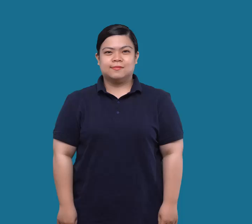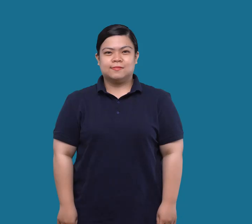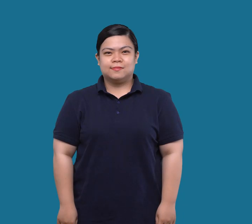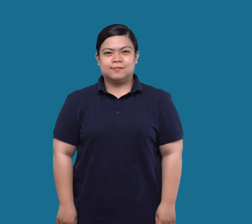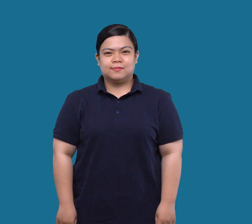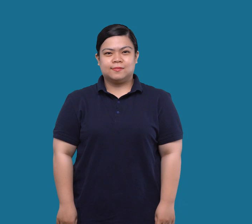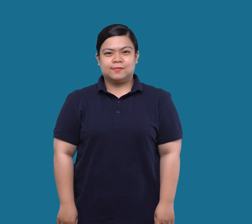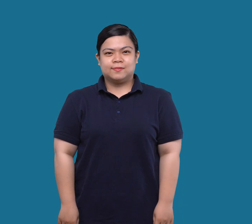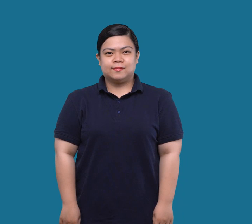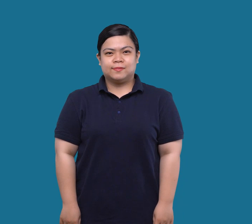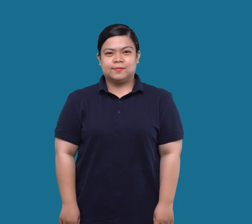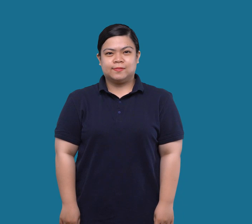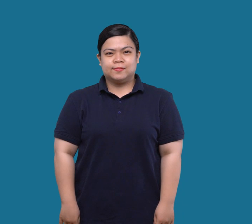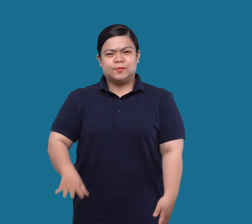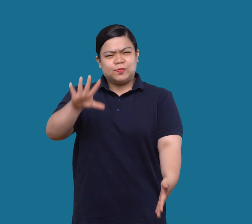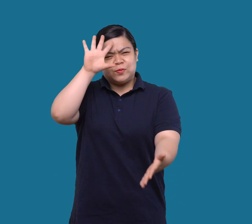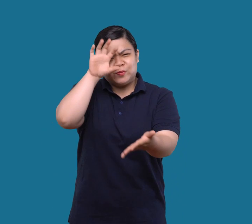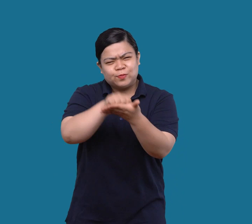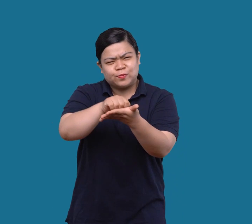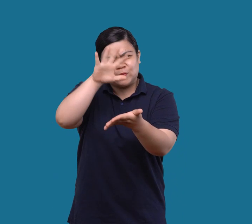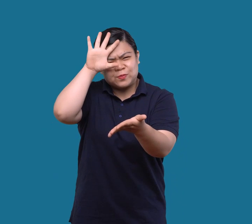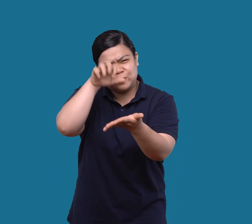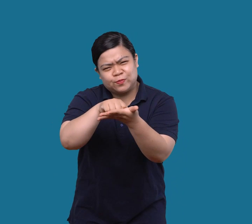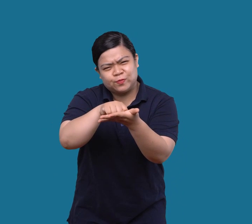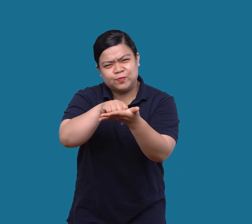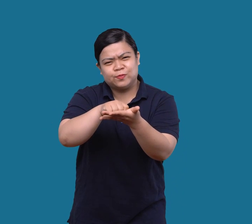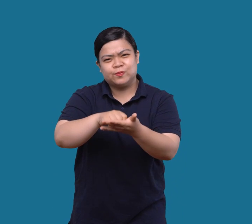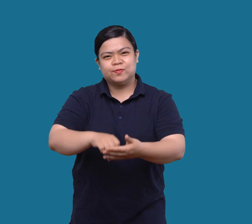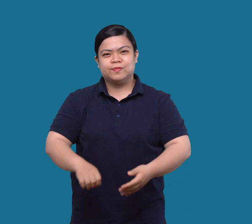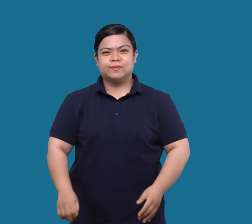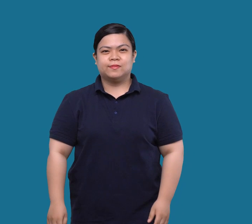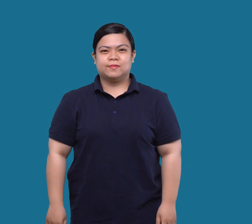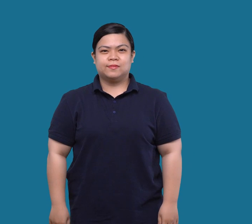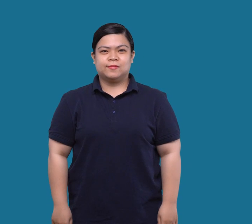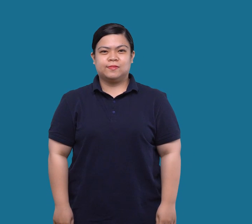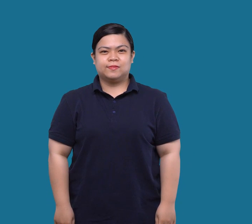quyến luyến